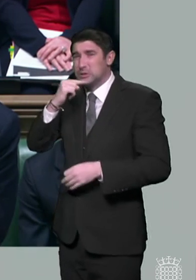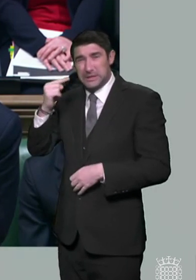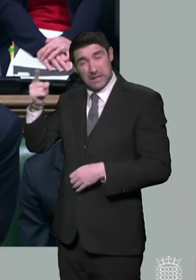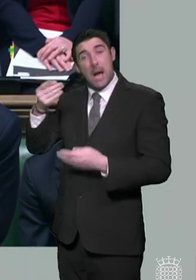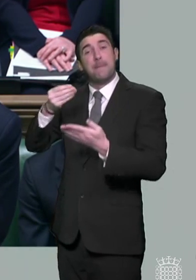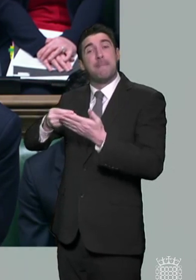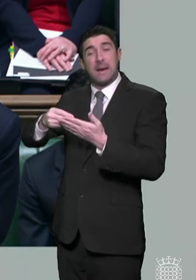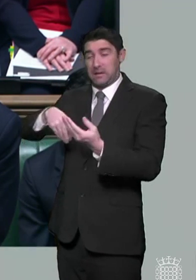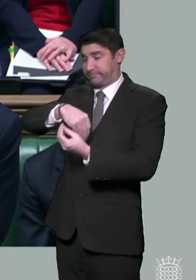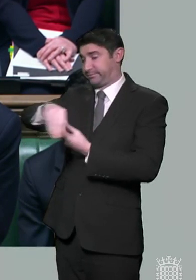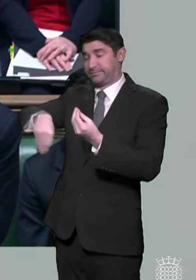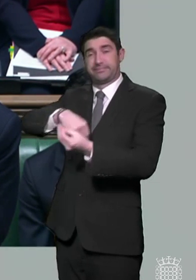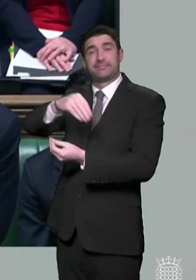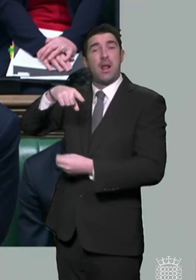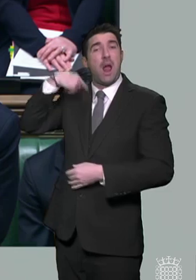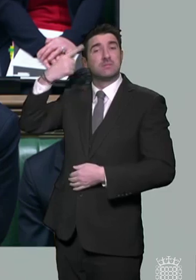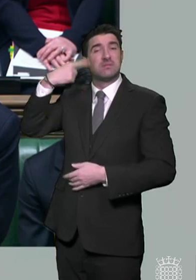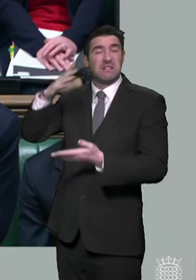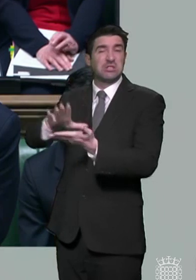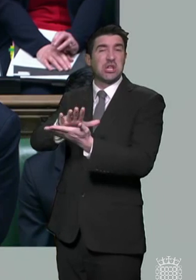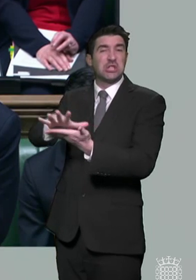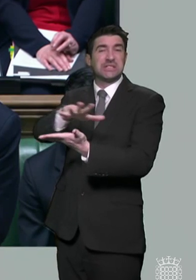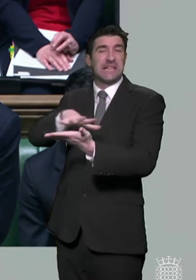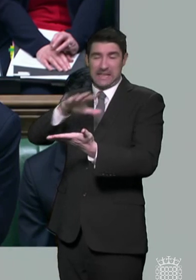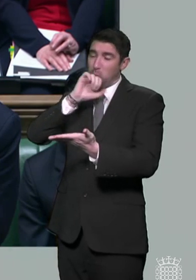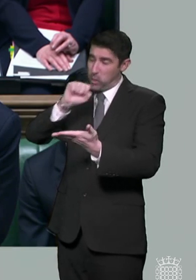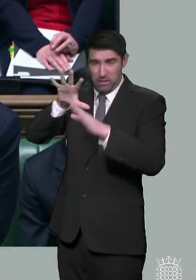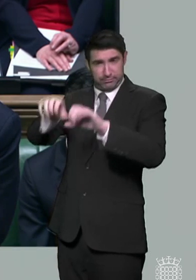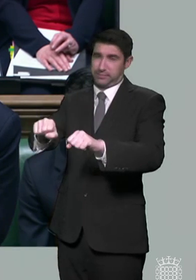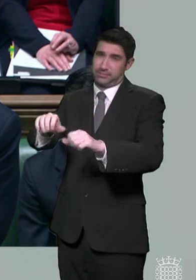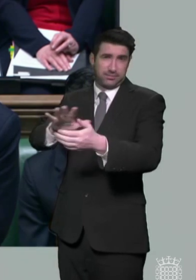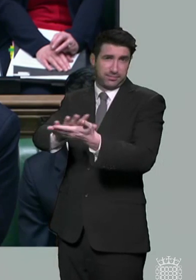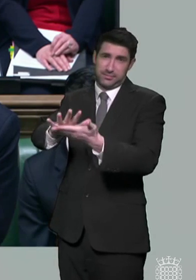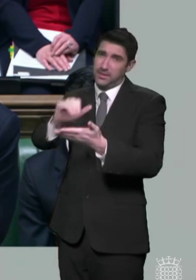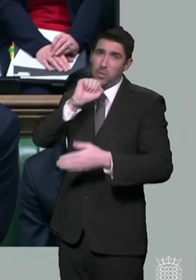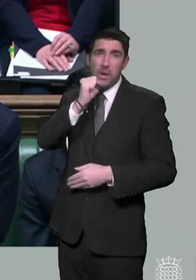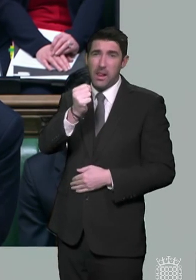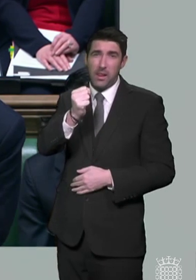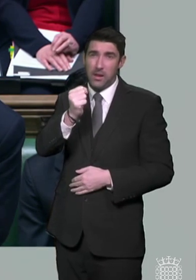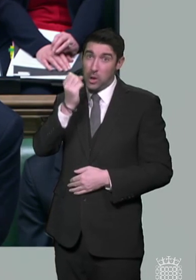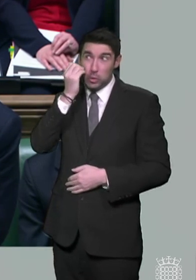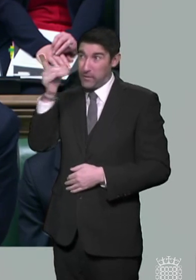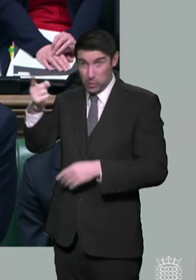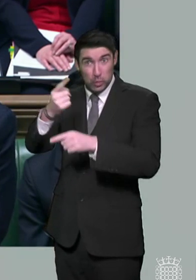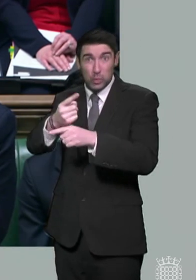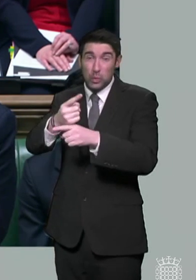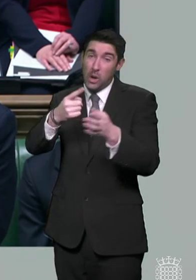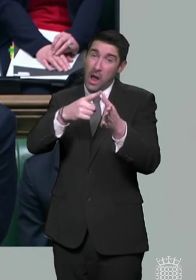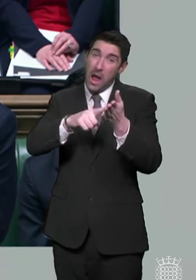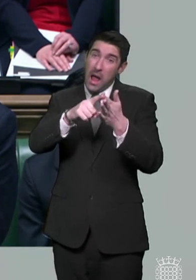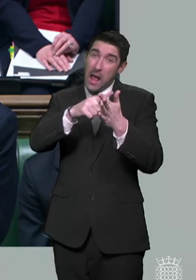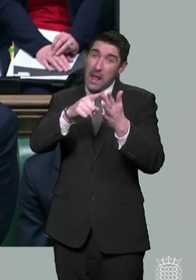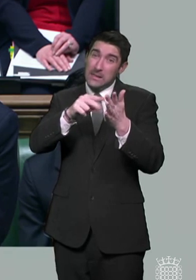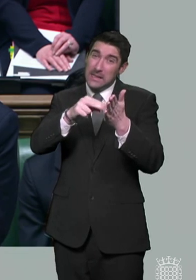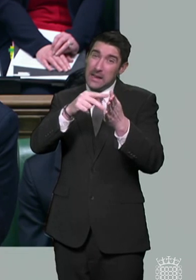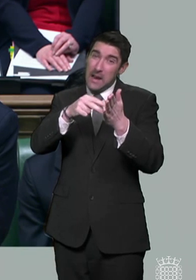We were the first to impose sanctions on those who were guilty of the poisoning of Alexei Navalny, which the right honourable and learned Gentleman mentions.